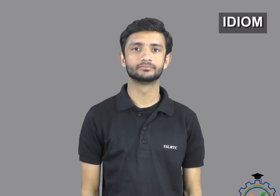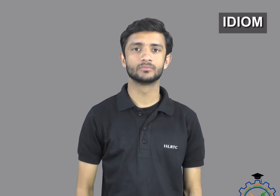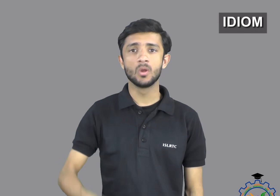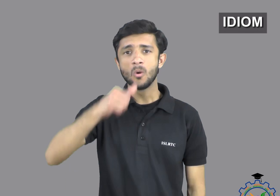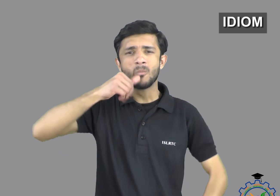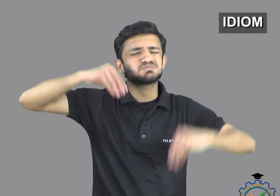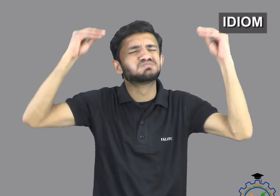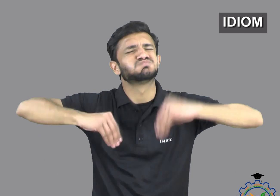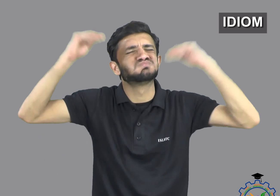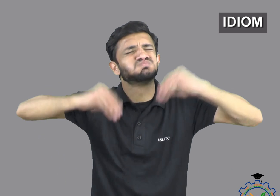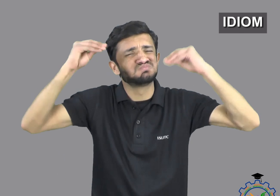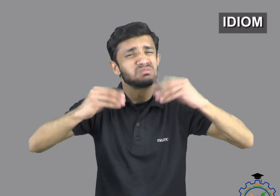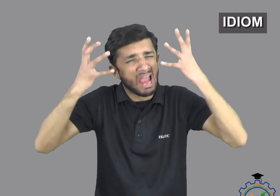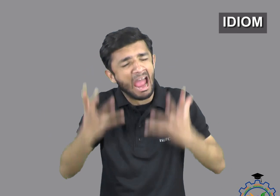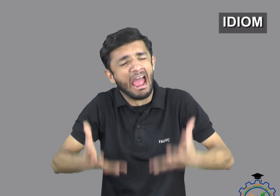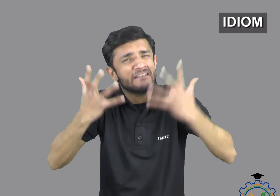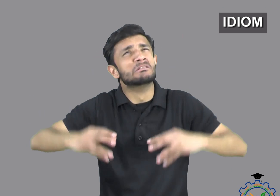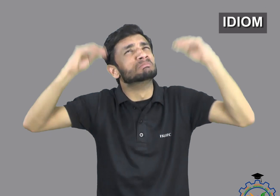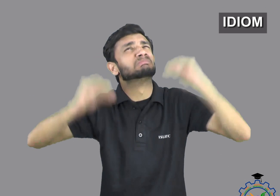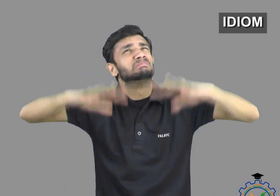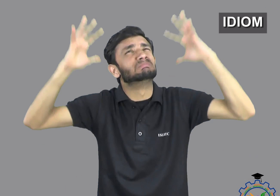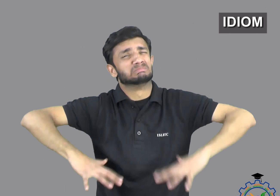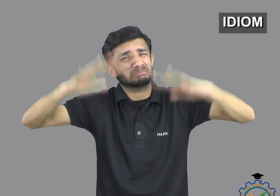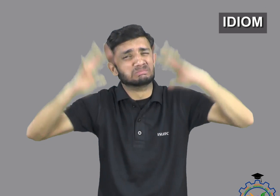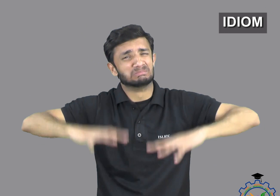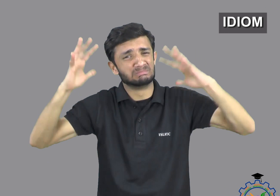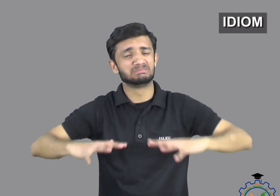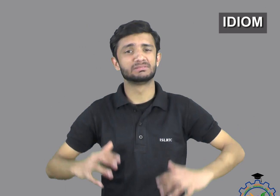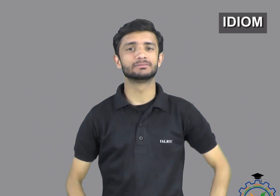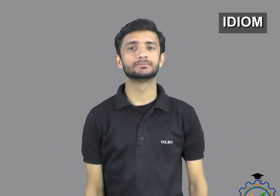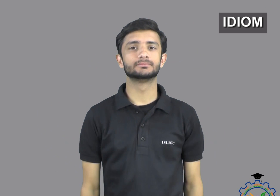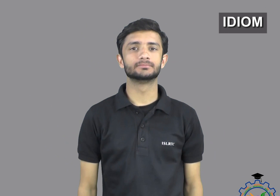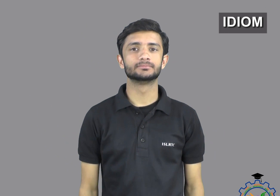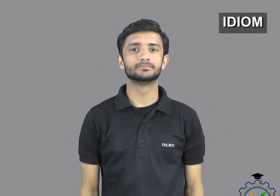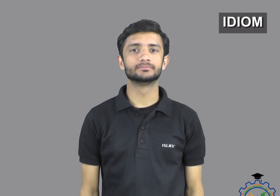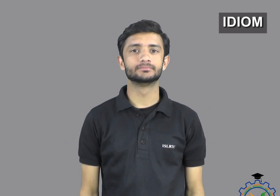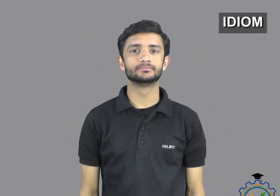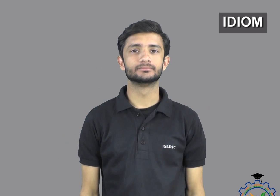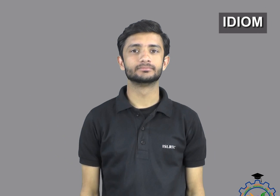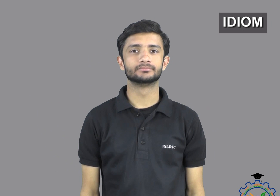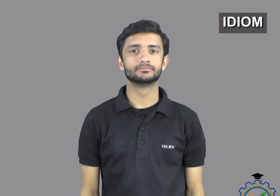It's raining cats and dogs.